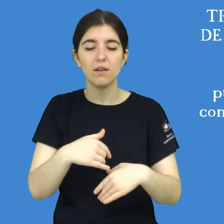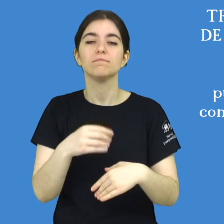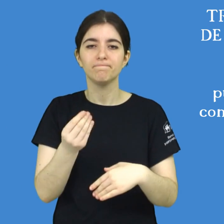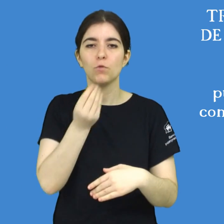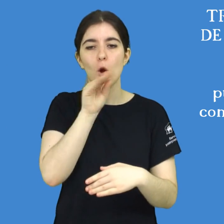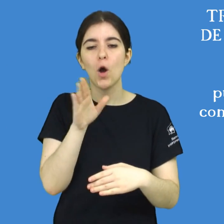comer